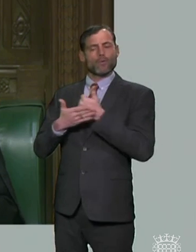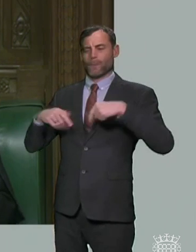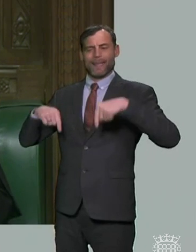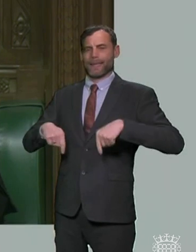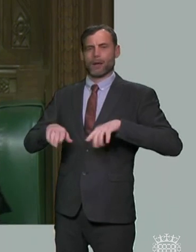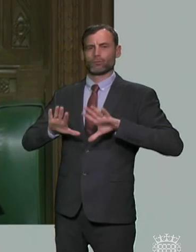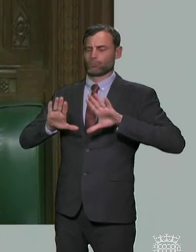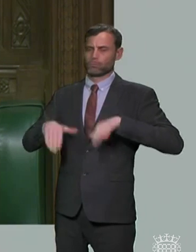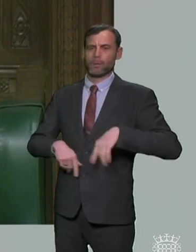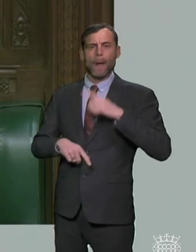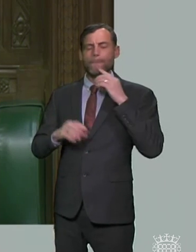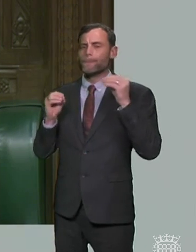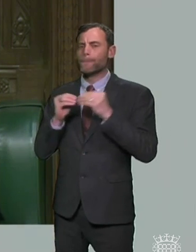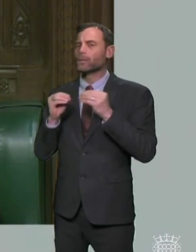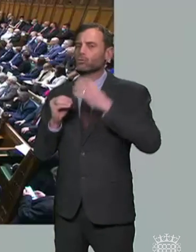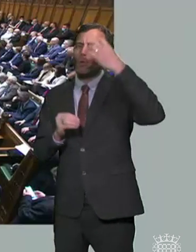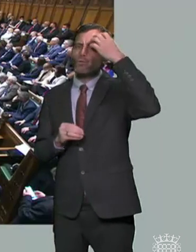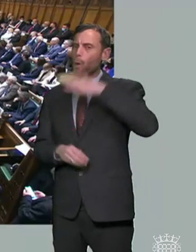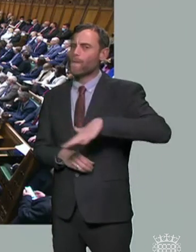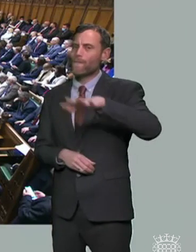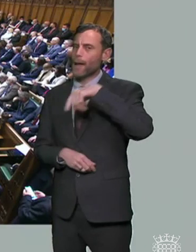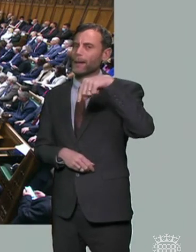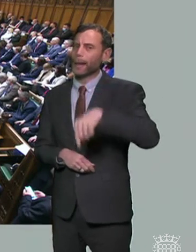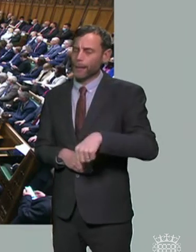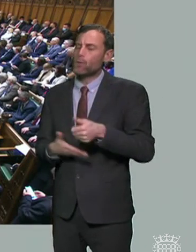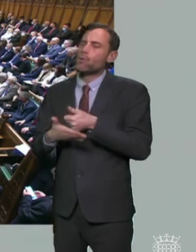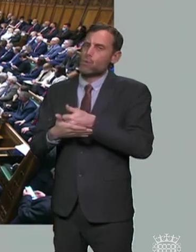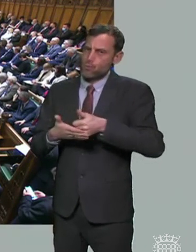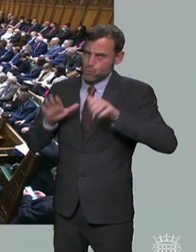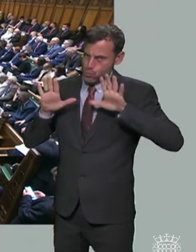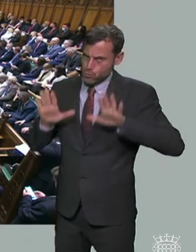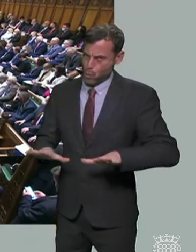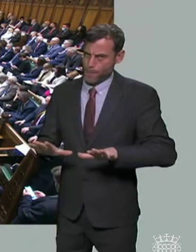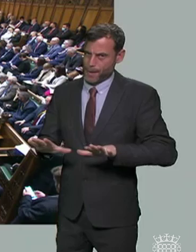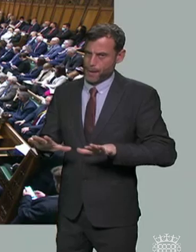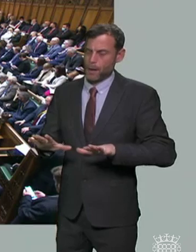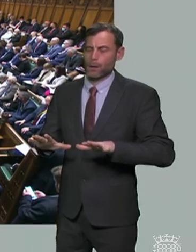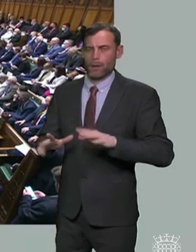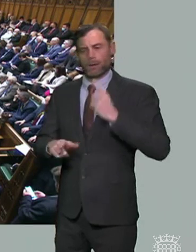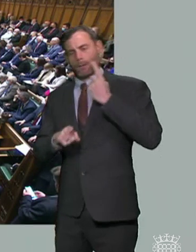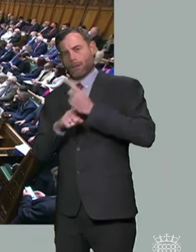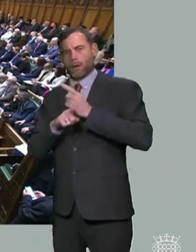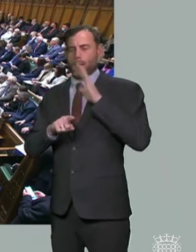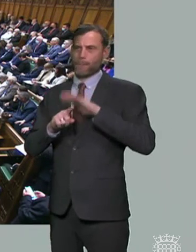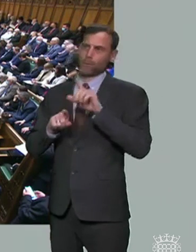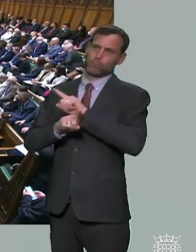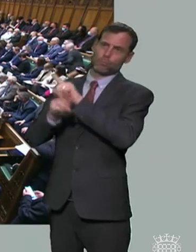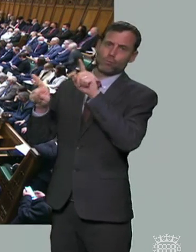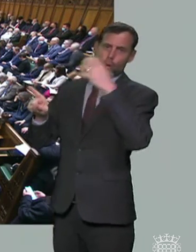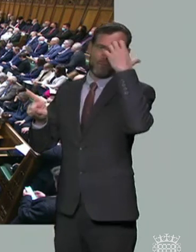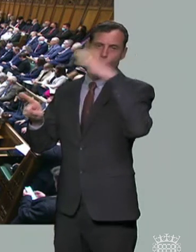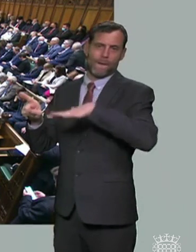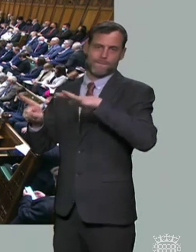We do not get into discussions on the royal family.